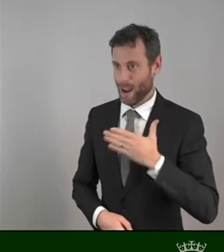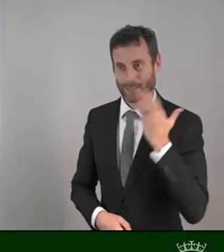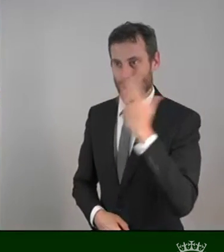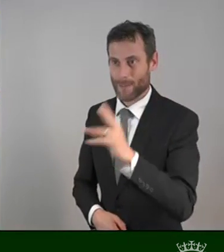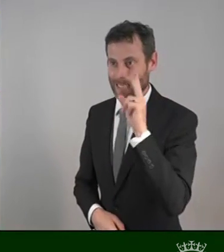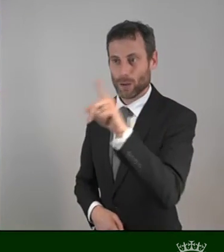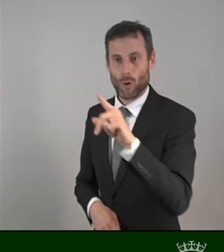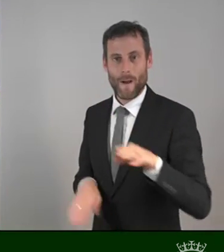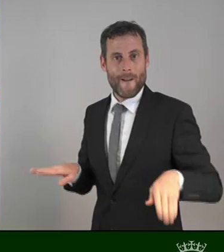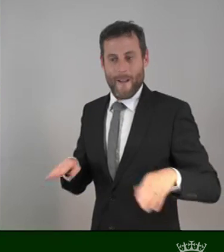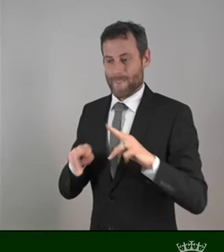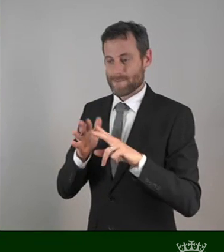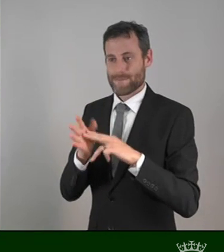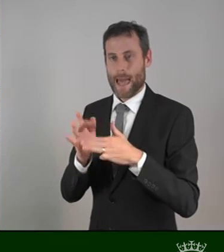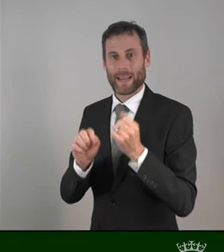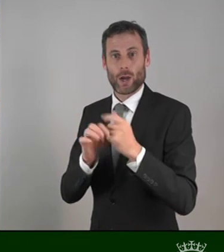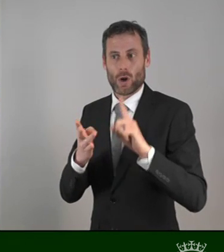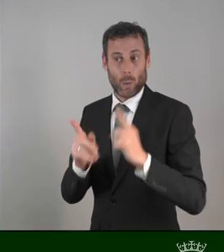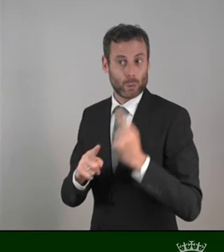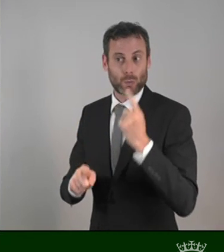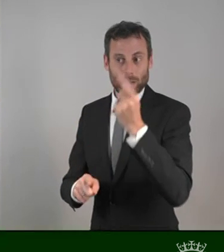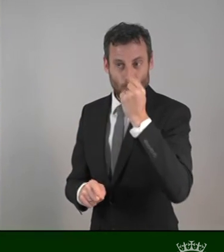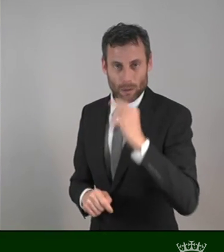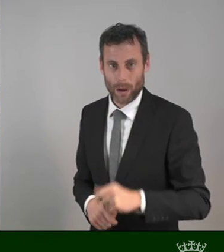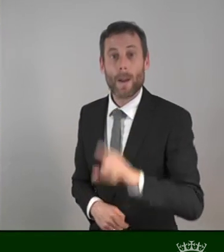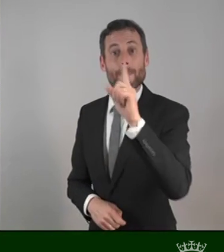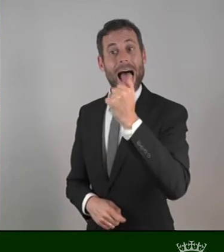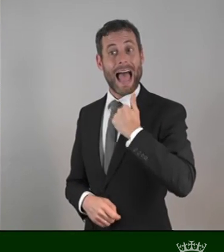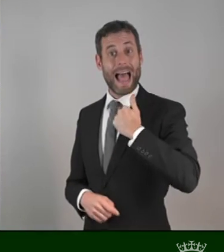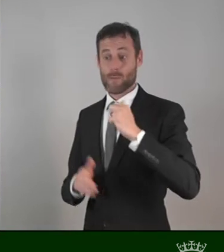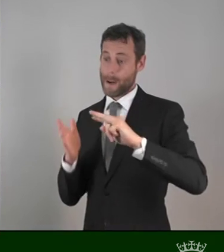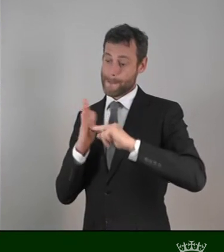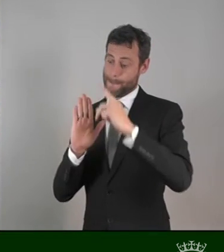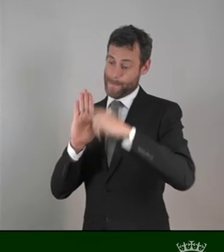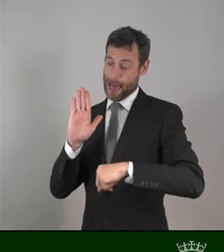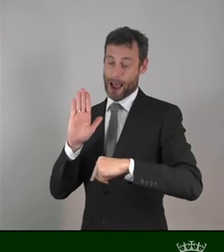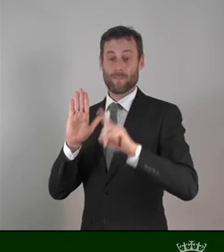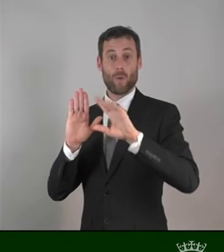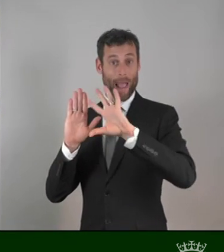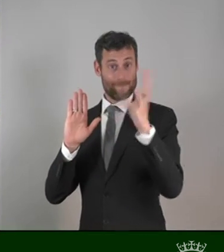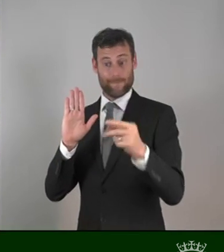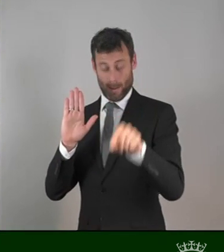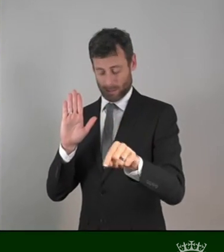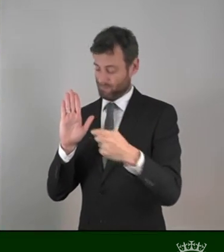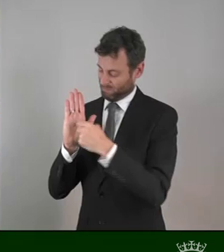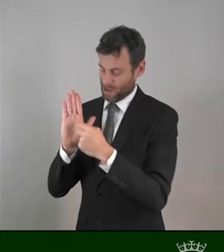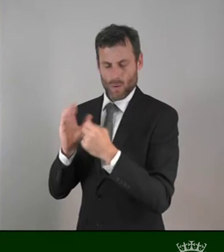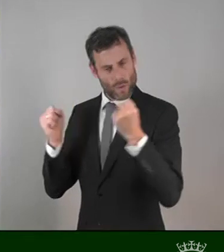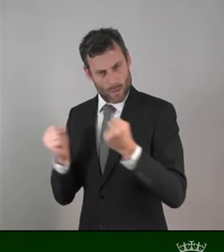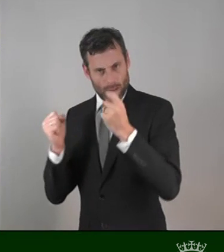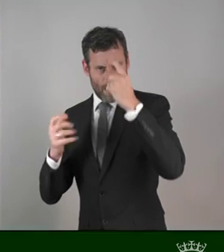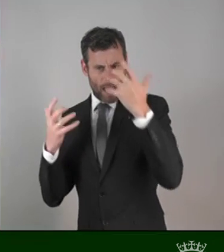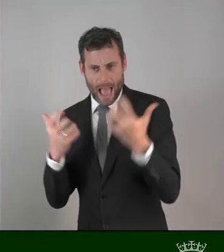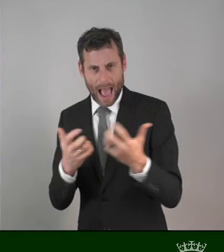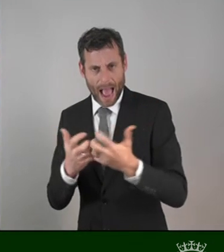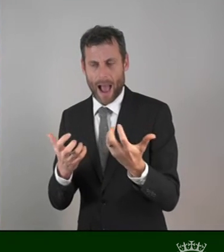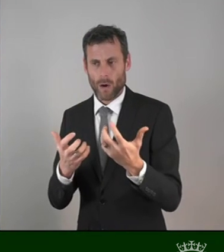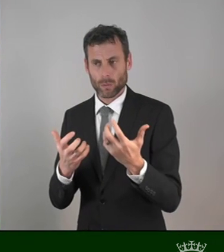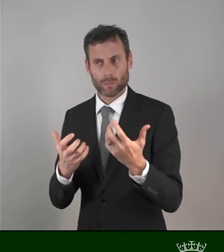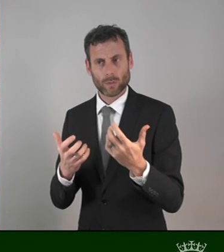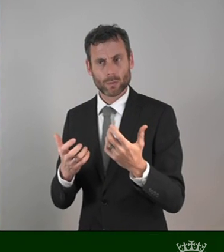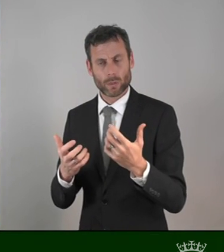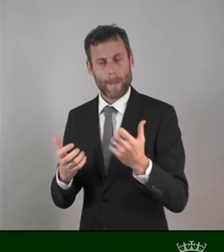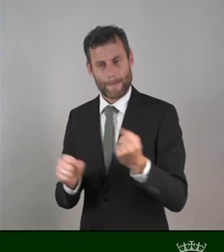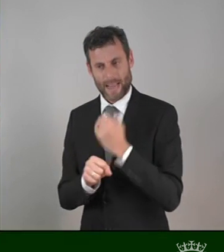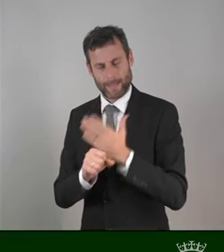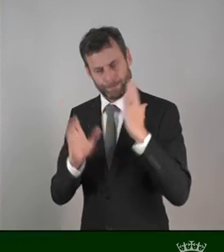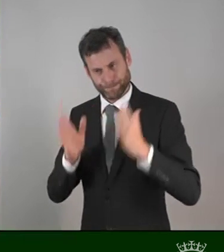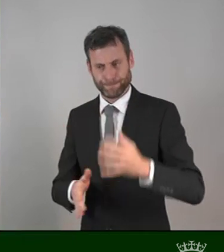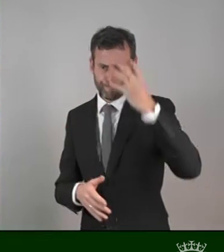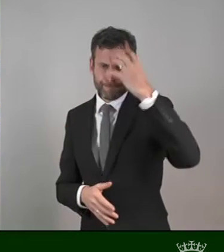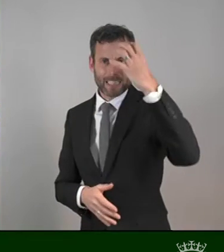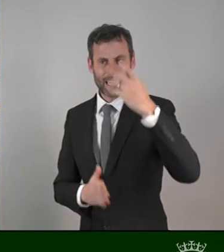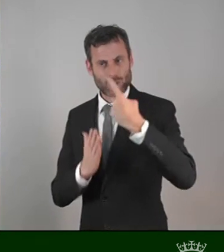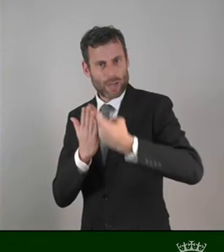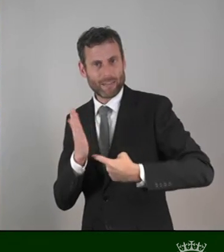I can tell her that our environment plan places biodiversity frameworks on a statutory footing—whether or not that includes flamingos, I do not know.